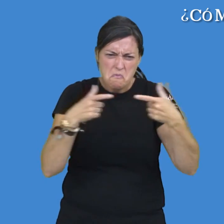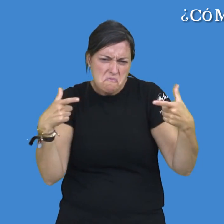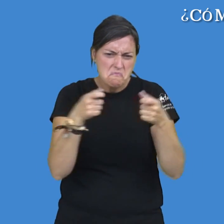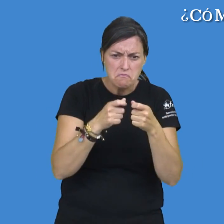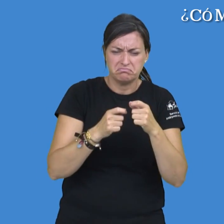reducir